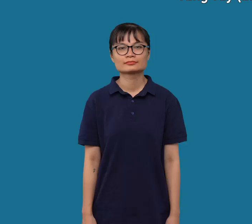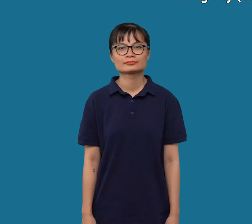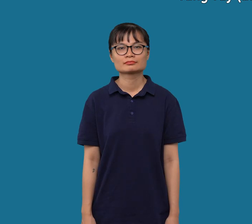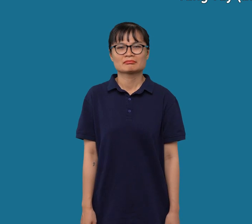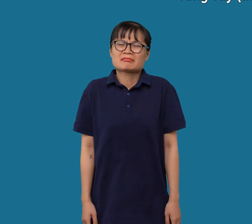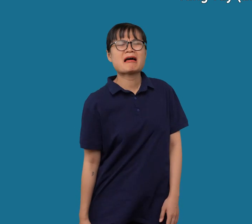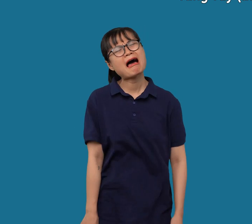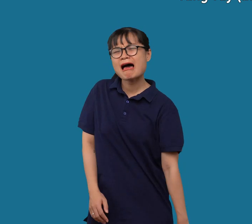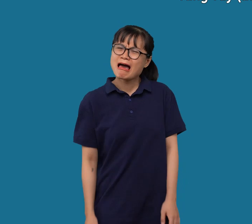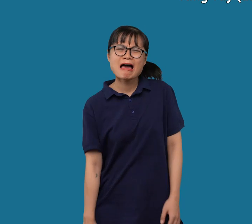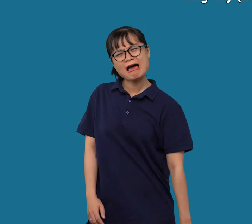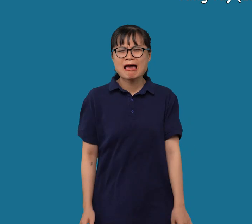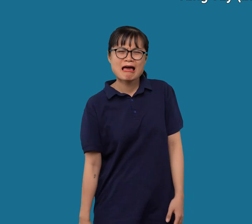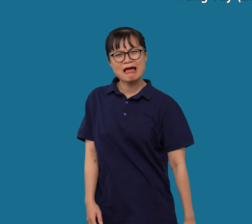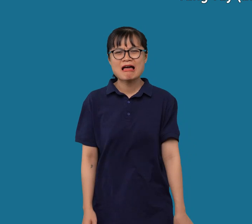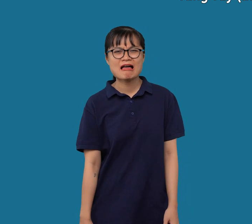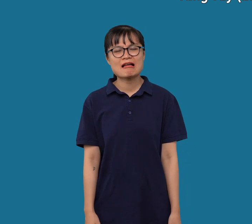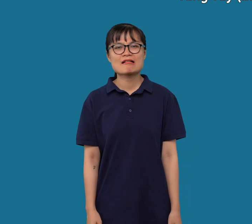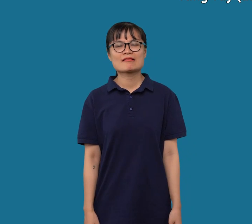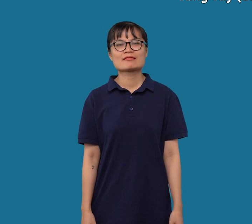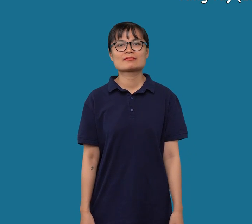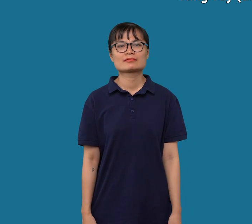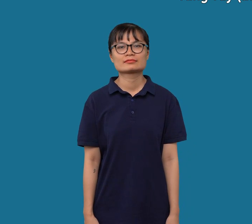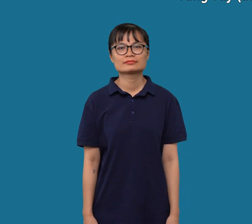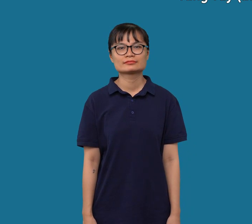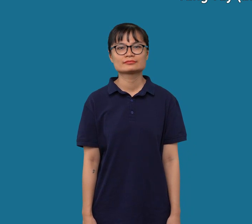vùng vẫy (dành cho người)